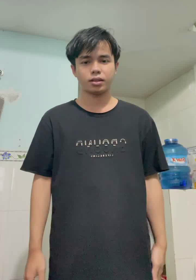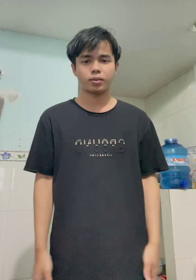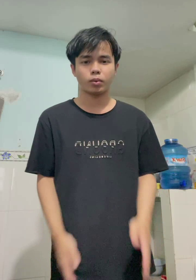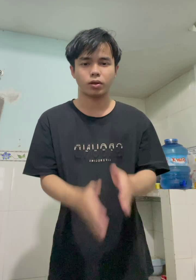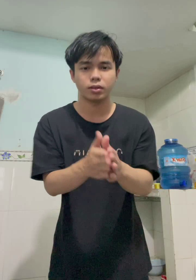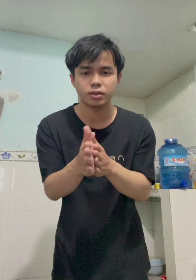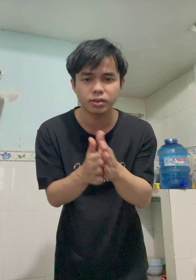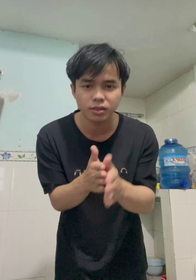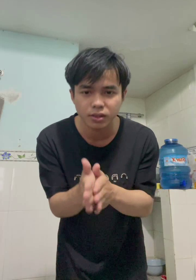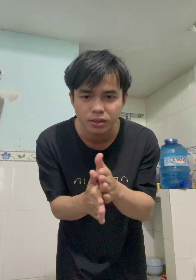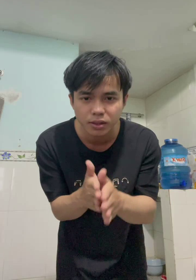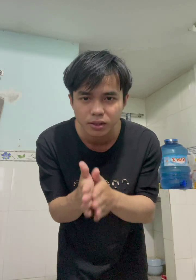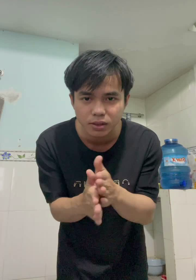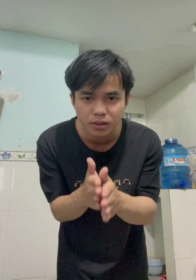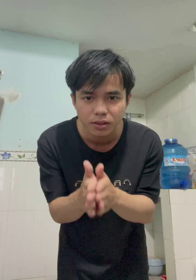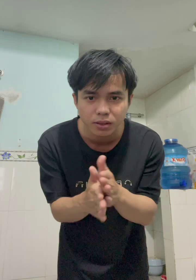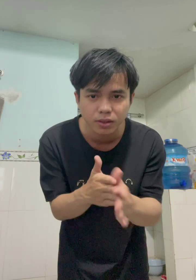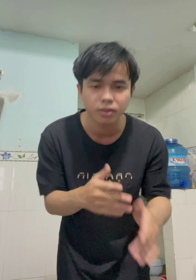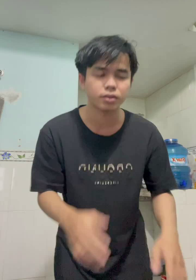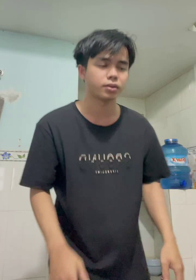hung thu